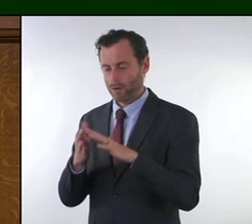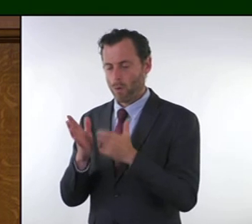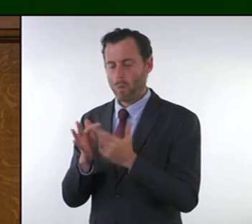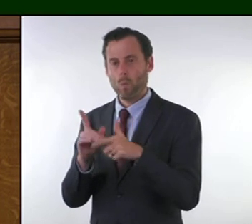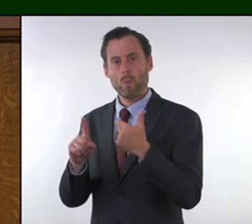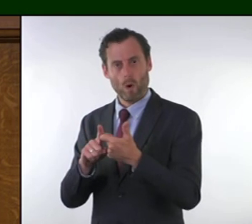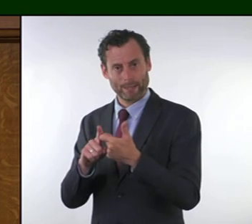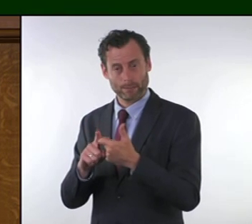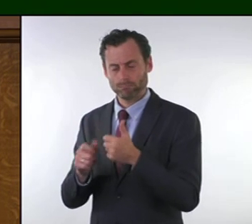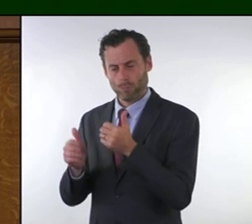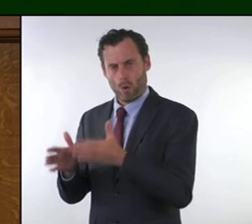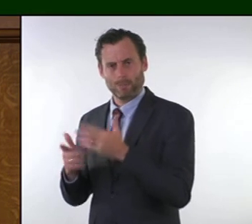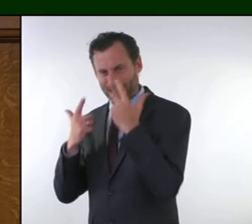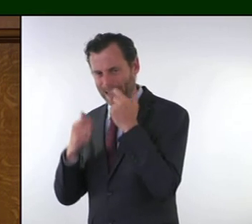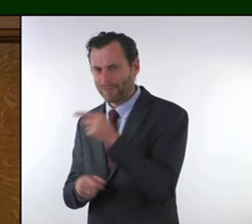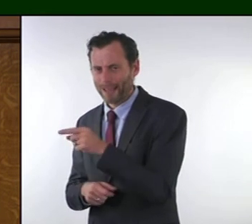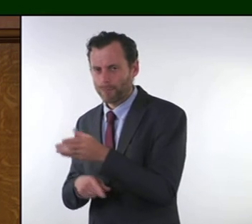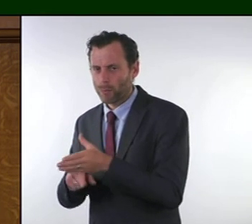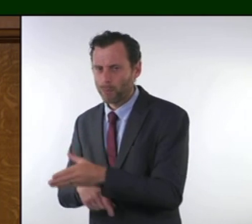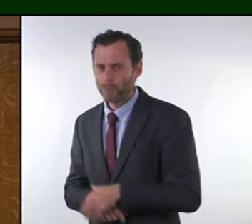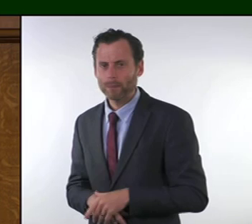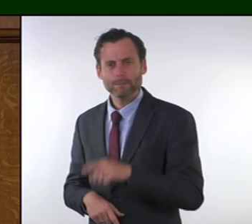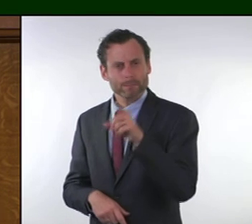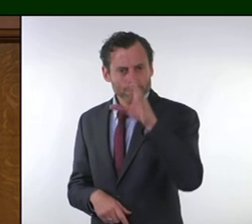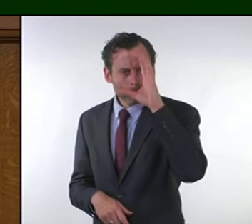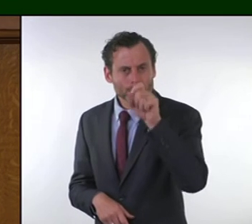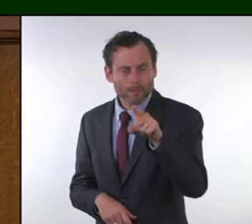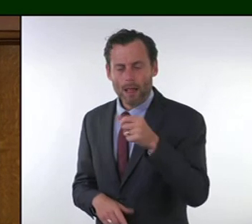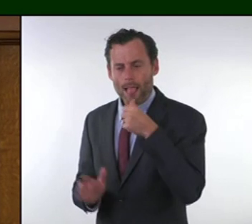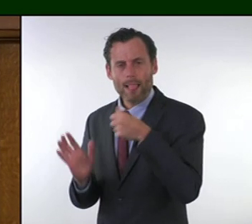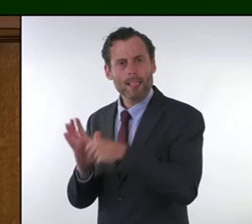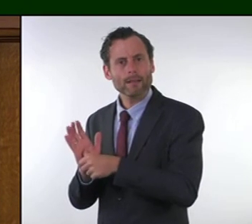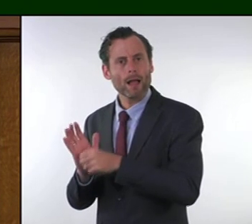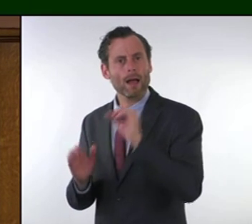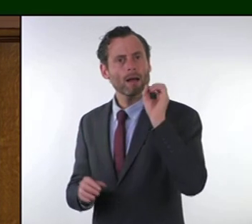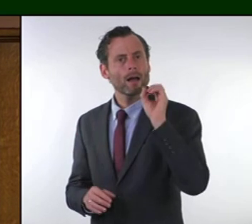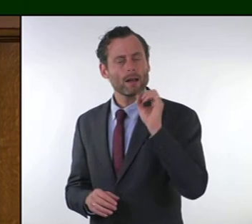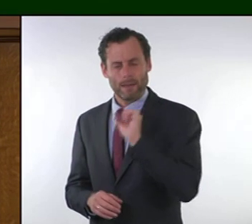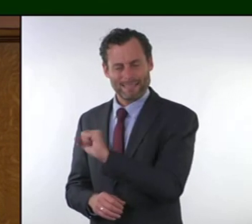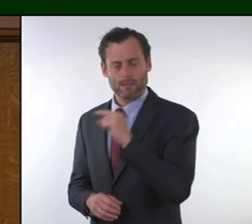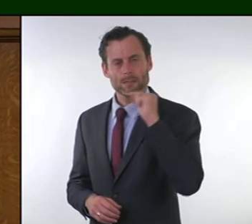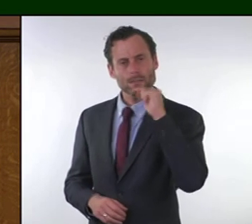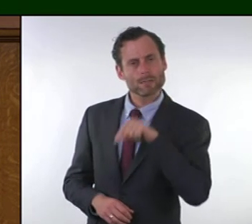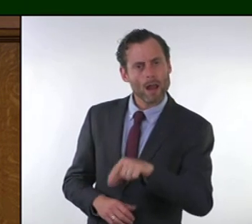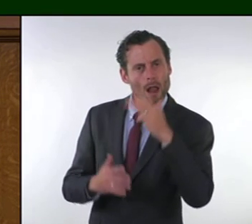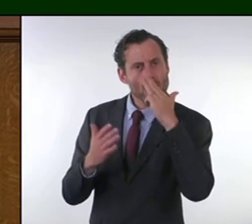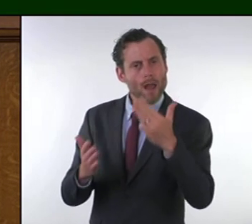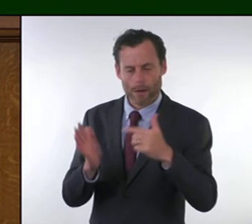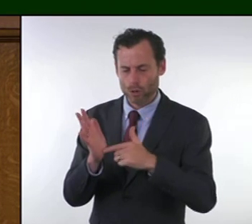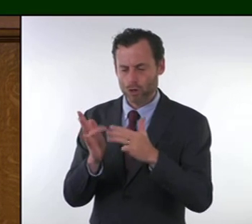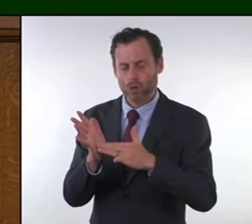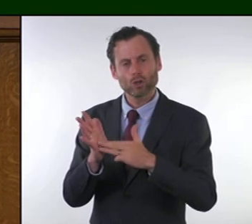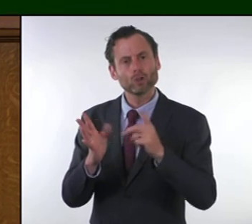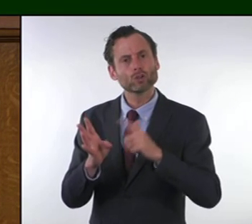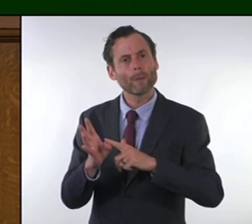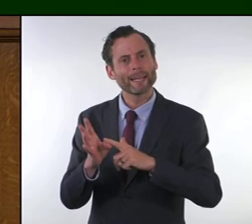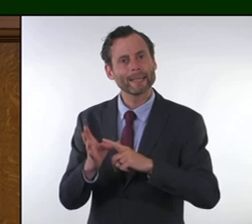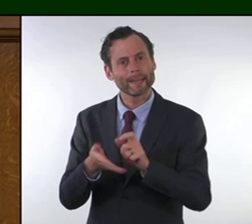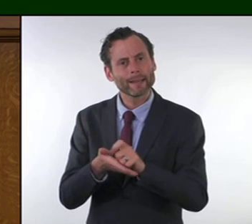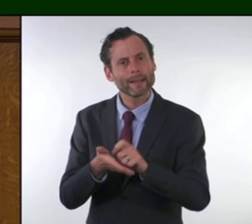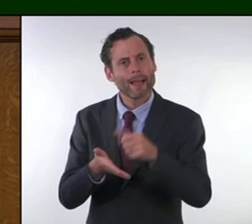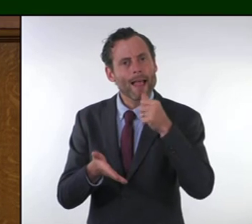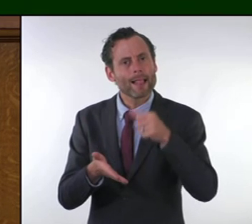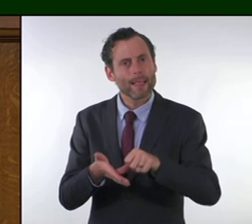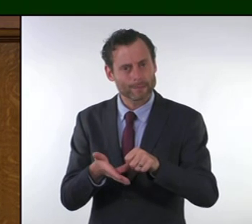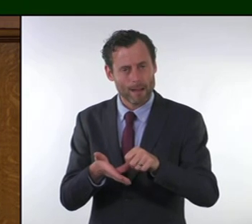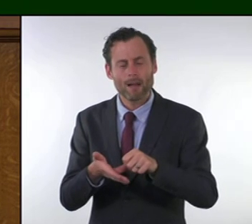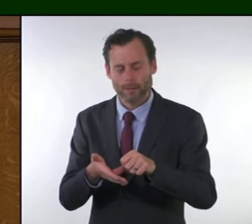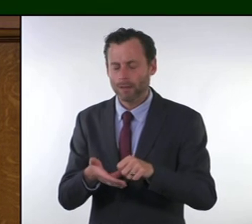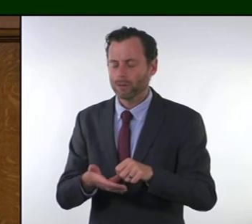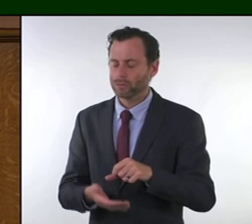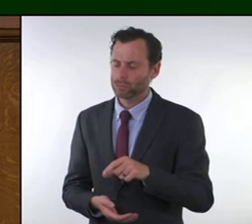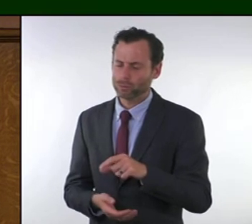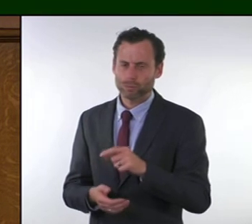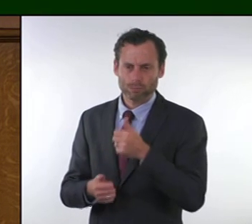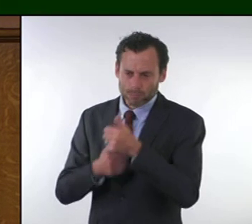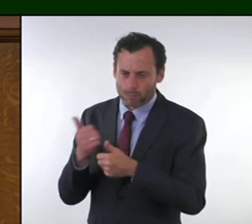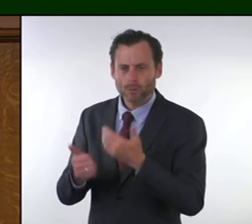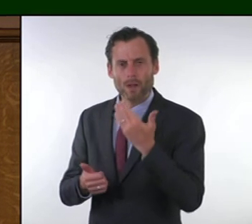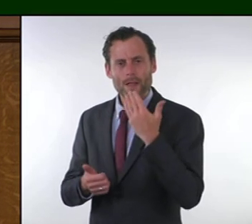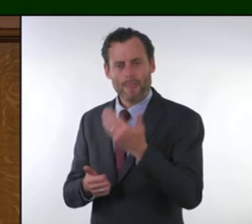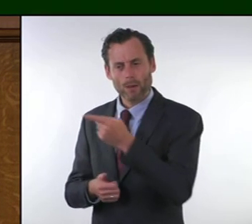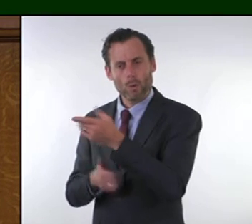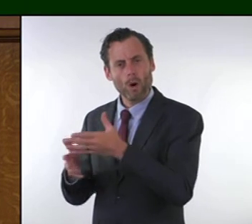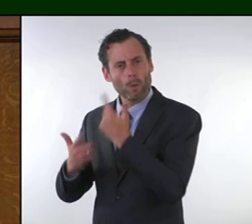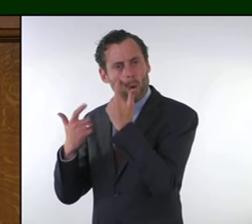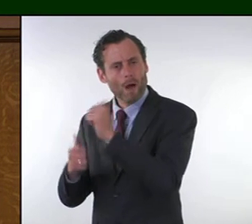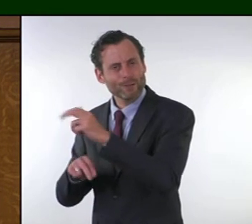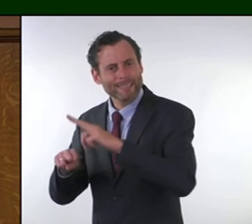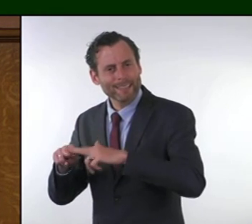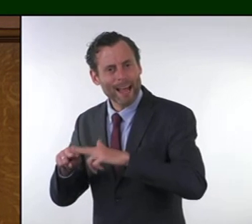I am sure the Prime Minister will remember the very moving letter that he received from Alan’s brave nine-year-old son Tommy—which Tommy read out on local radio—praising Myton for looking after his dad and asking for the hospice to receive support.